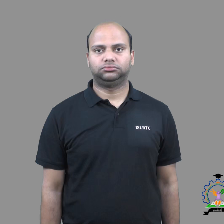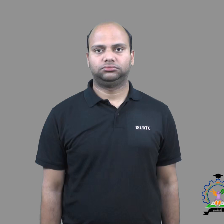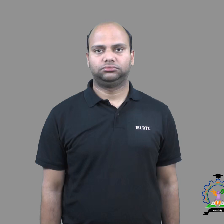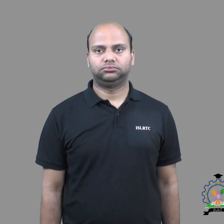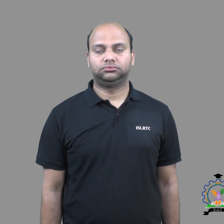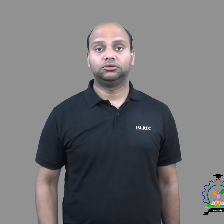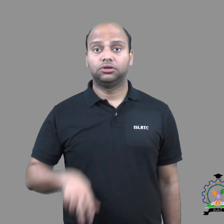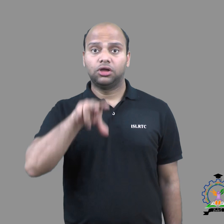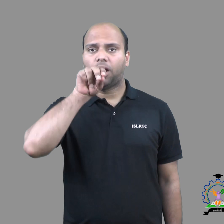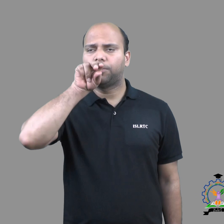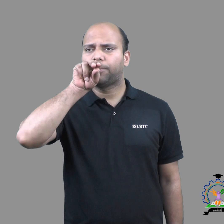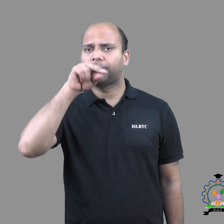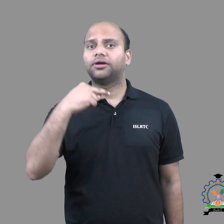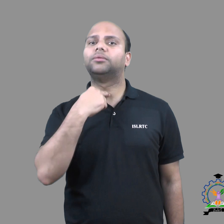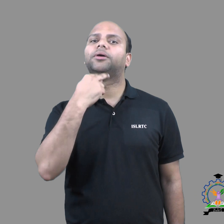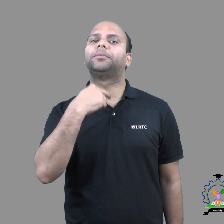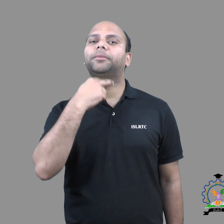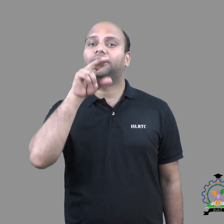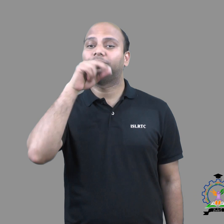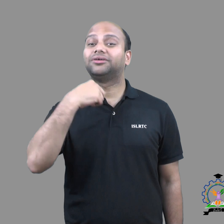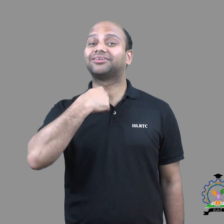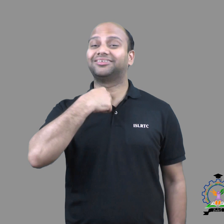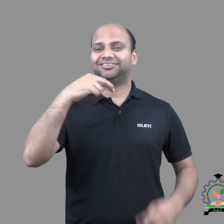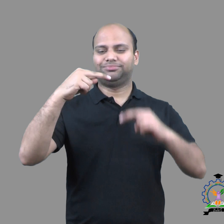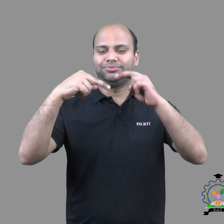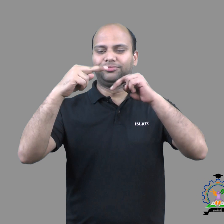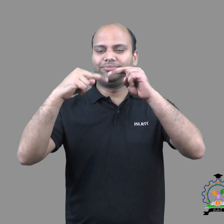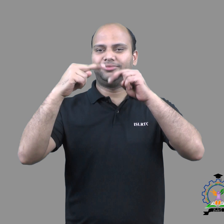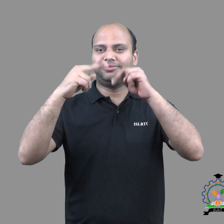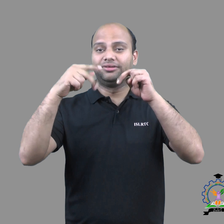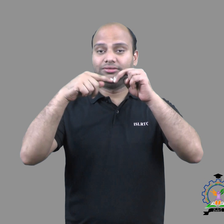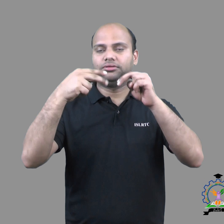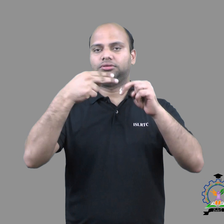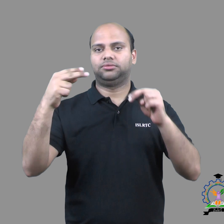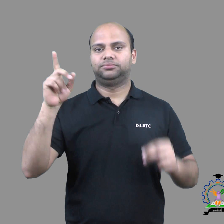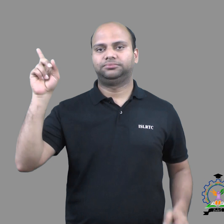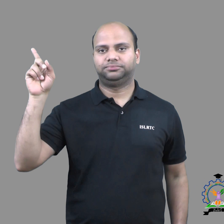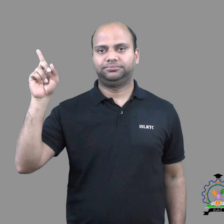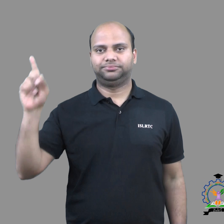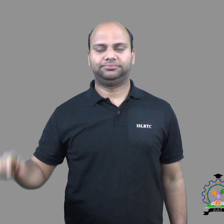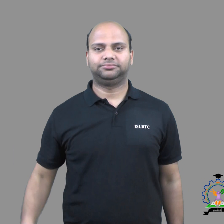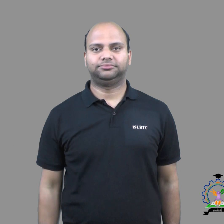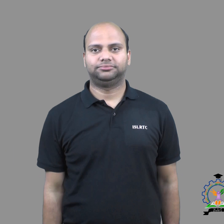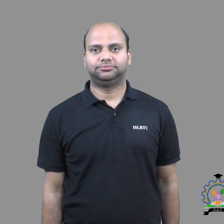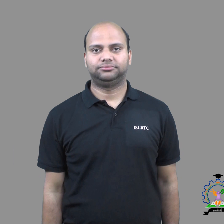Vocal Cord